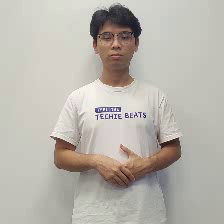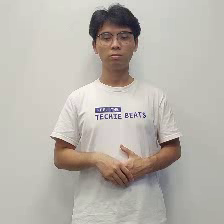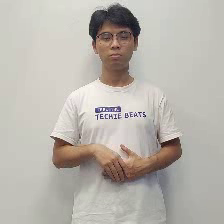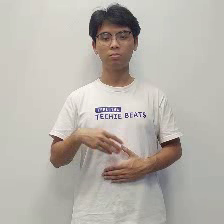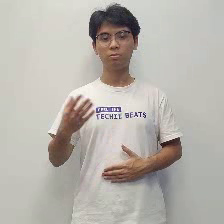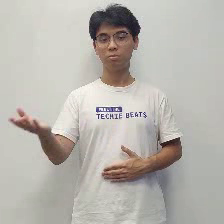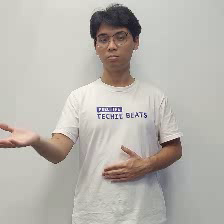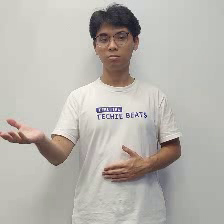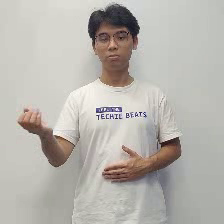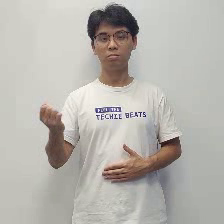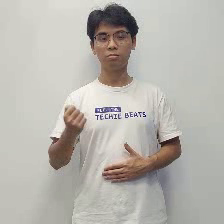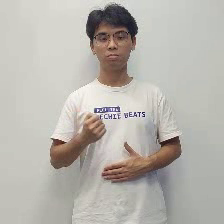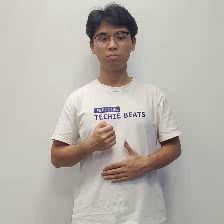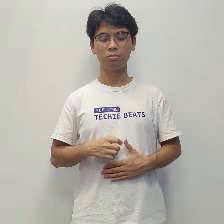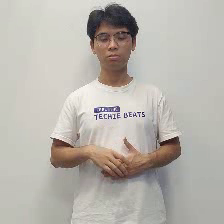Sử dụng